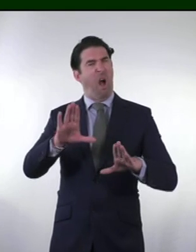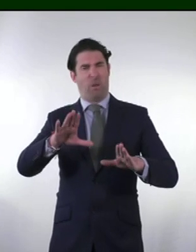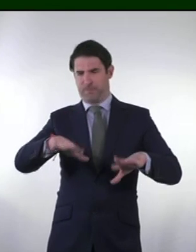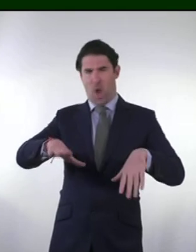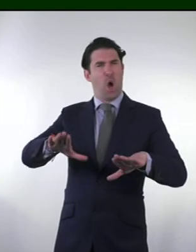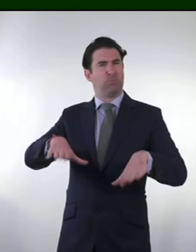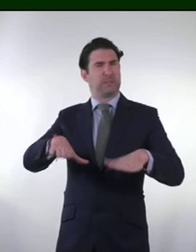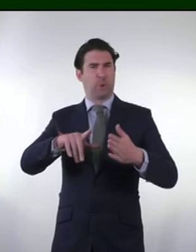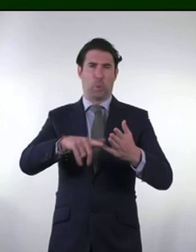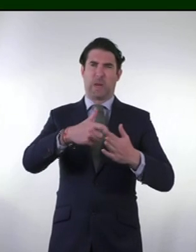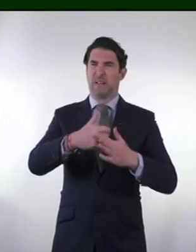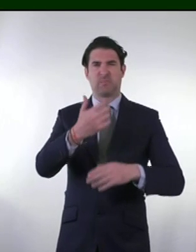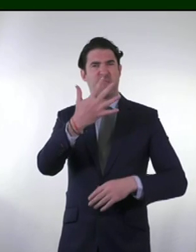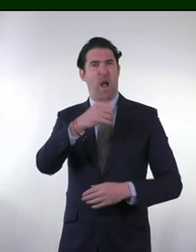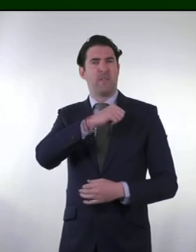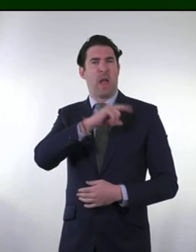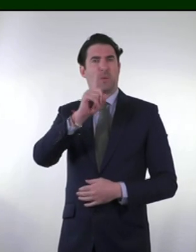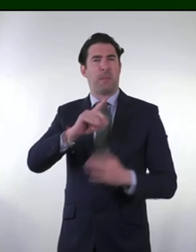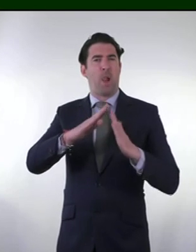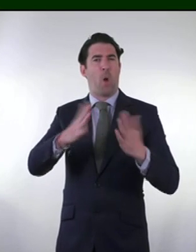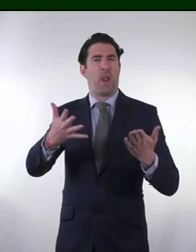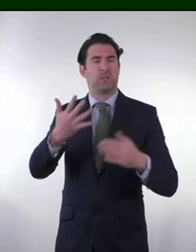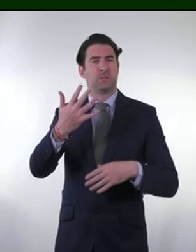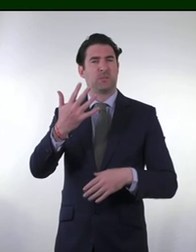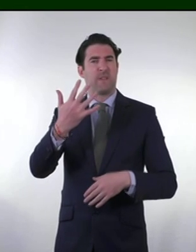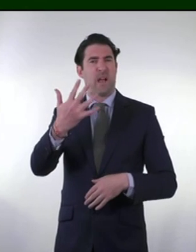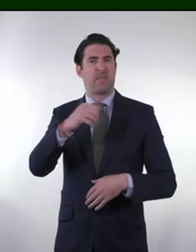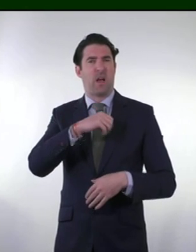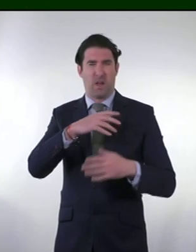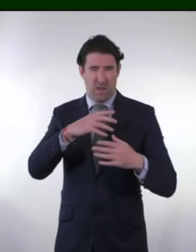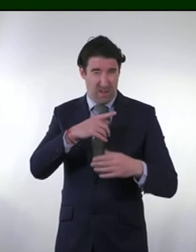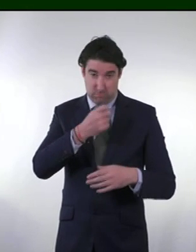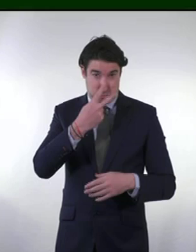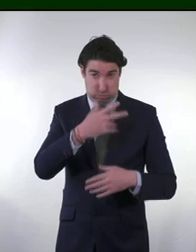During the lockdown, 15,000 rough sleepers were supported under the Everyone In programme.